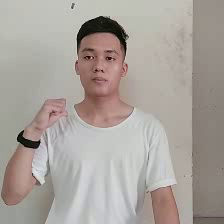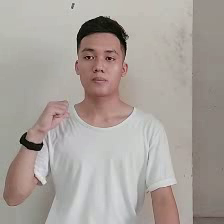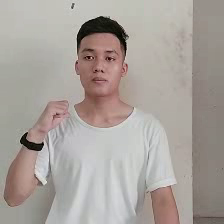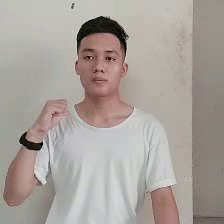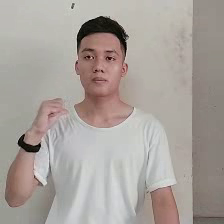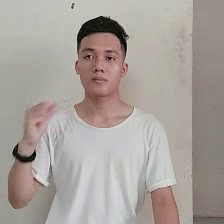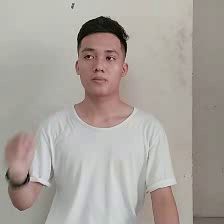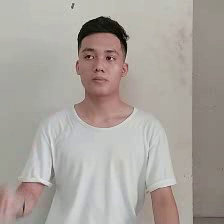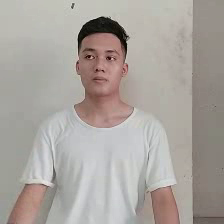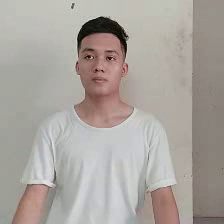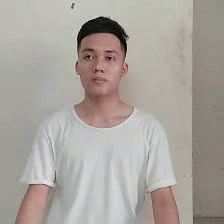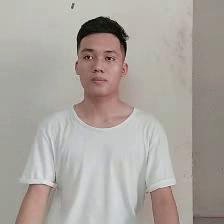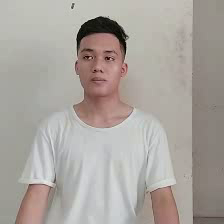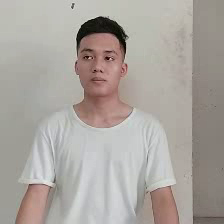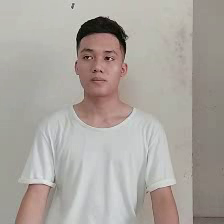Nghỉ ngơi